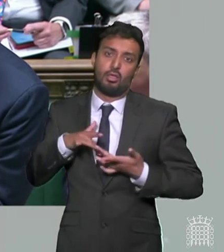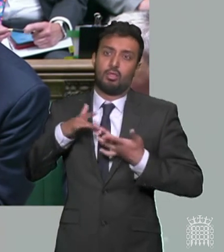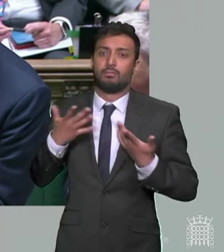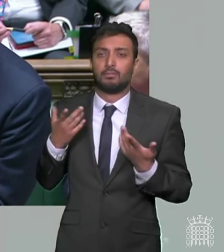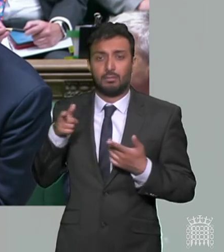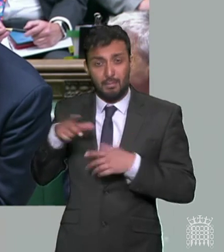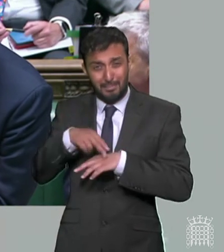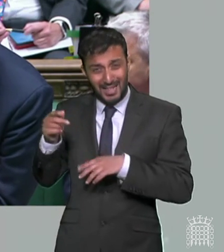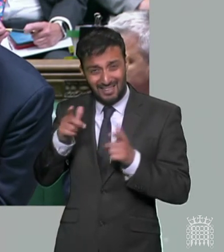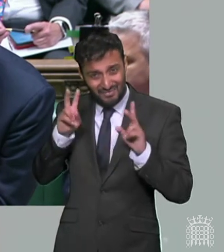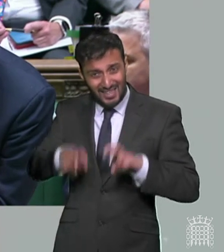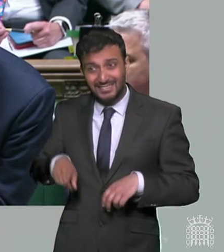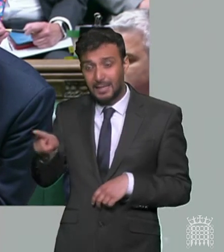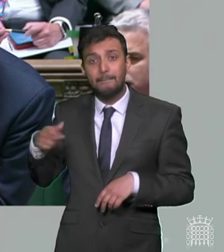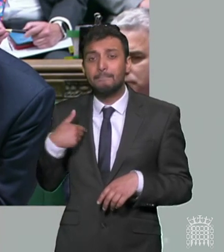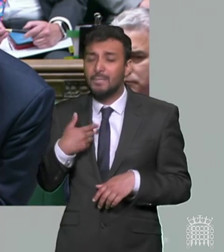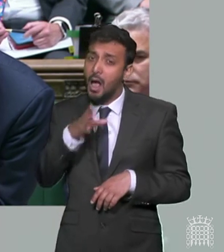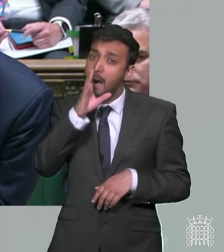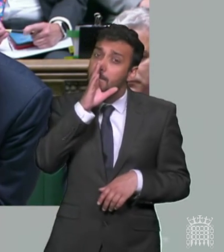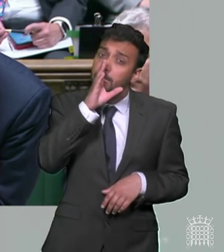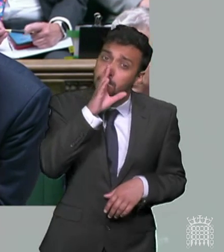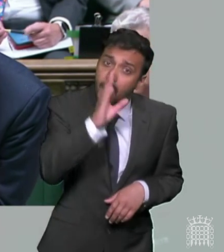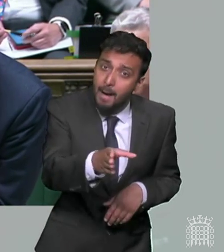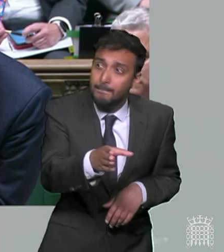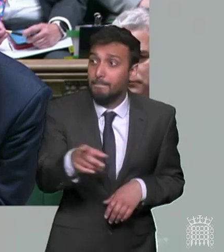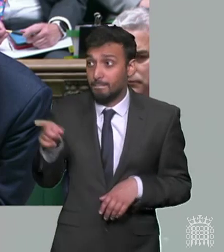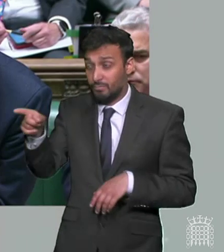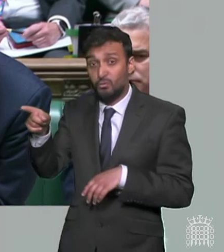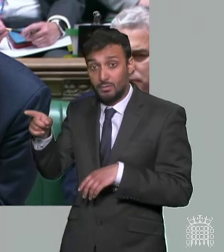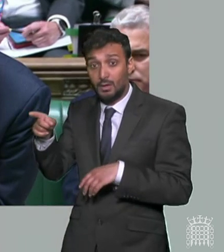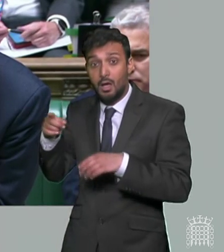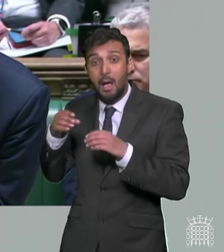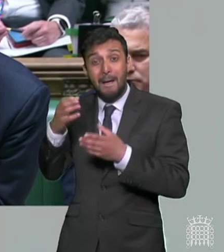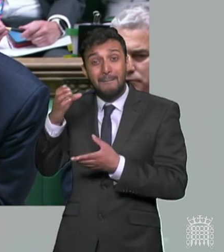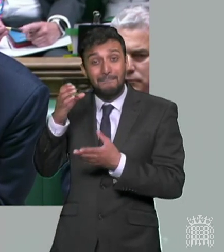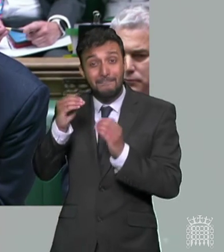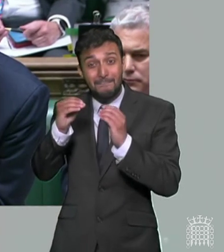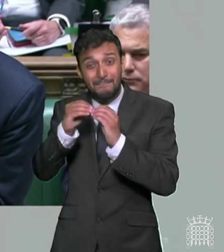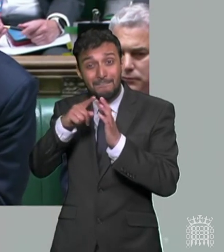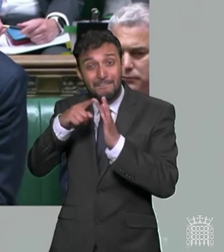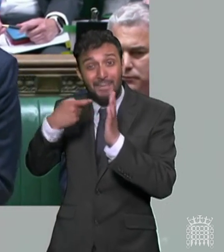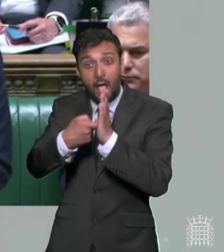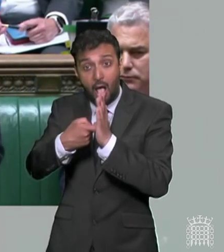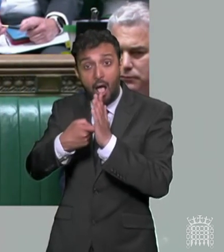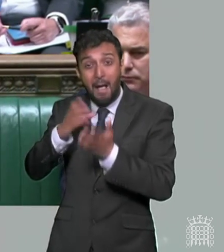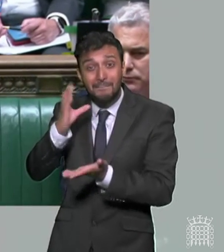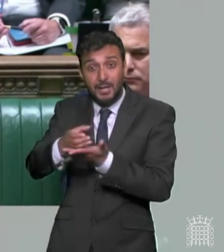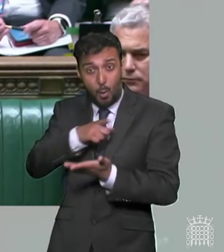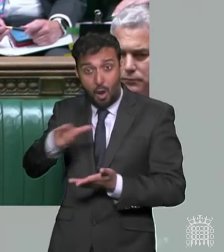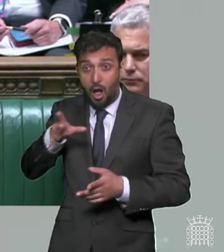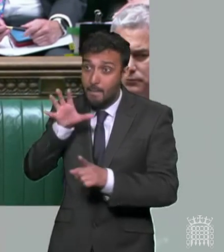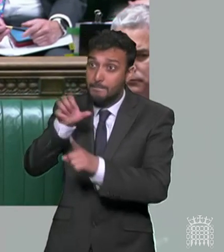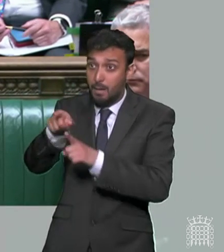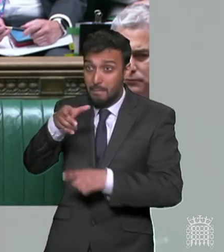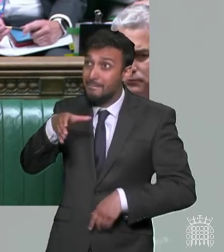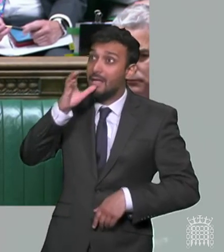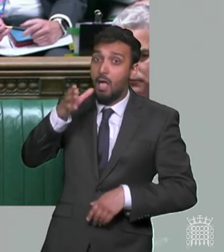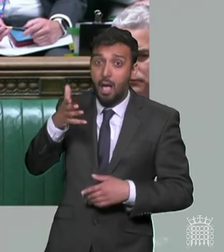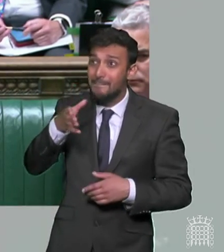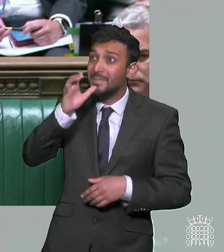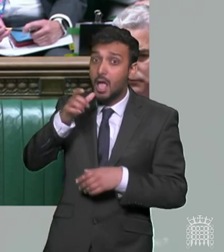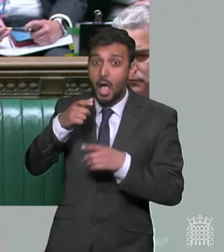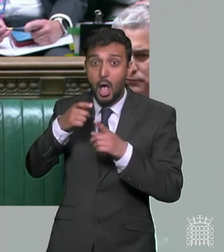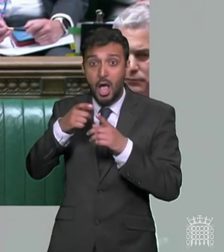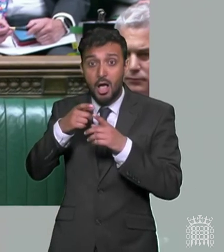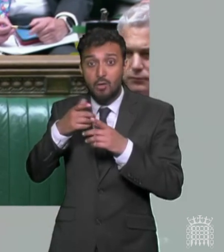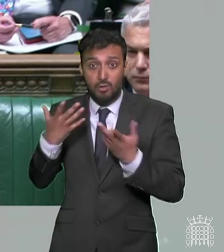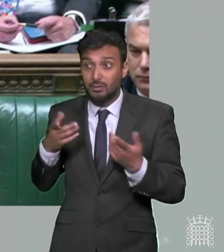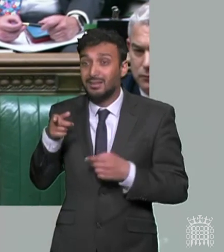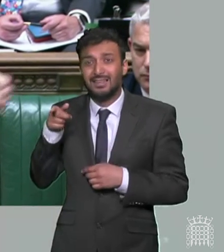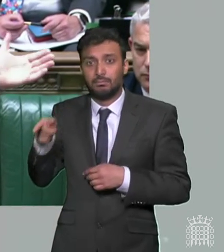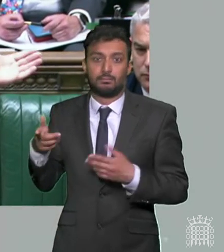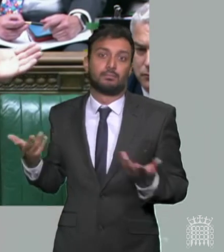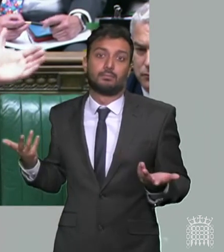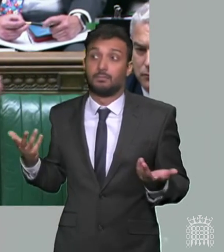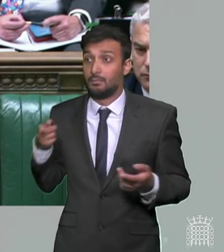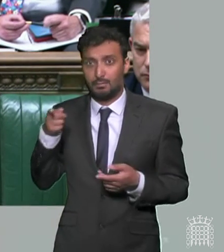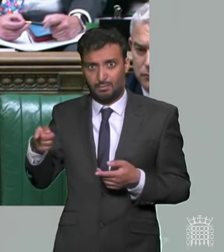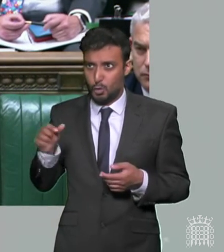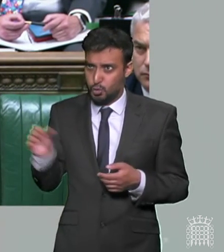I have got to say this. Sir Beer Korma is currently failing to hold himself to the same high standards that he demanded of me.